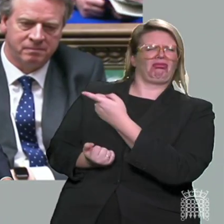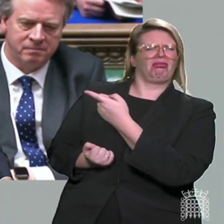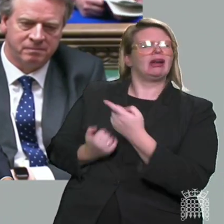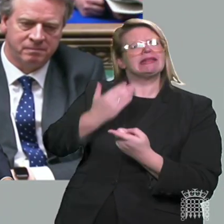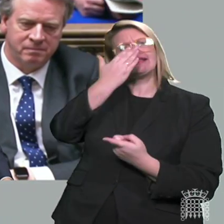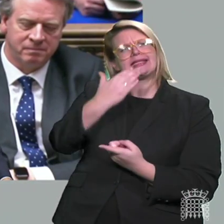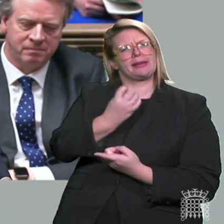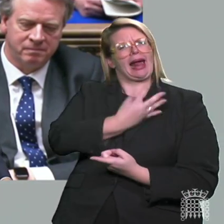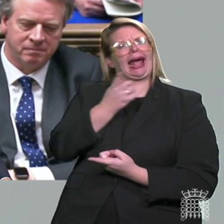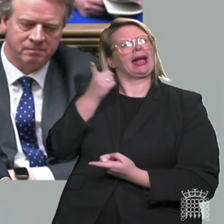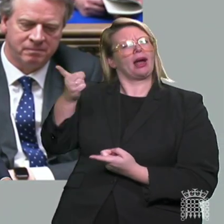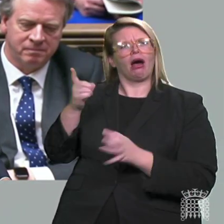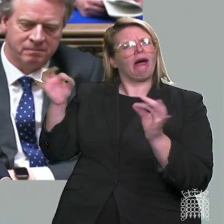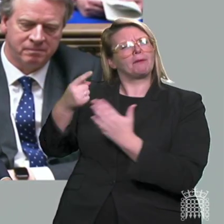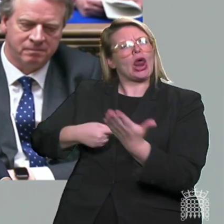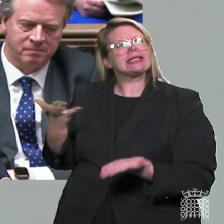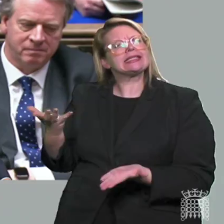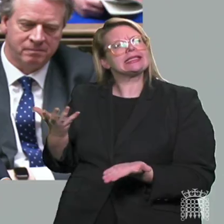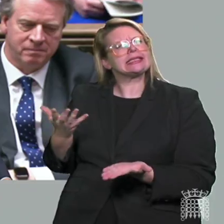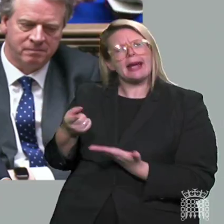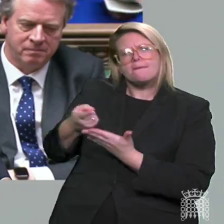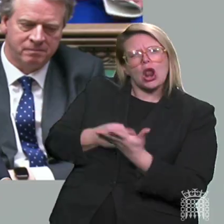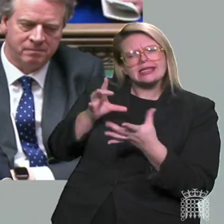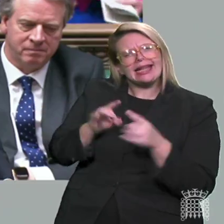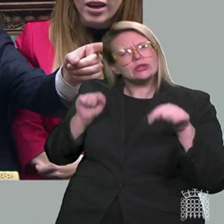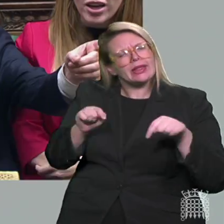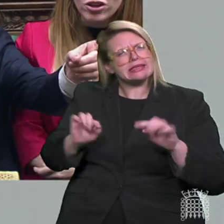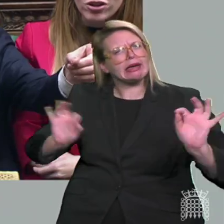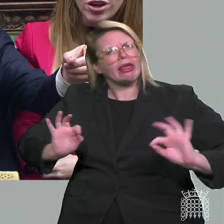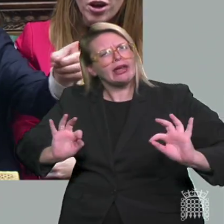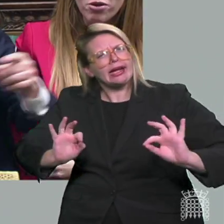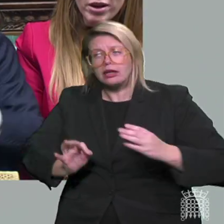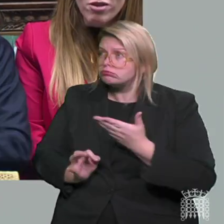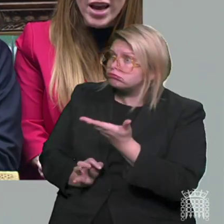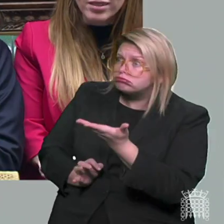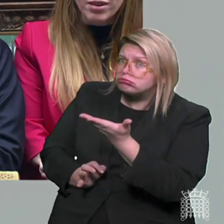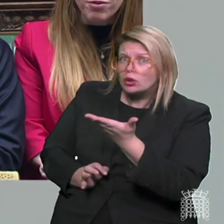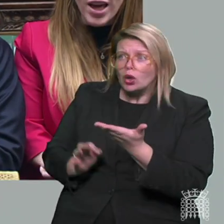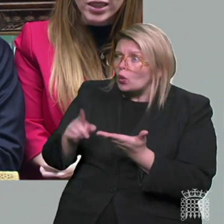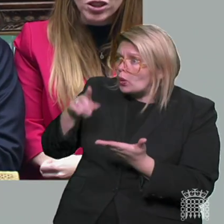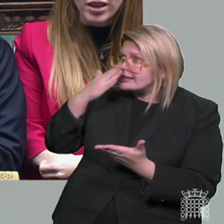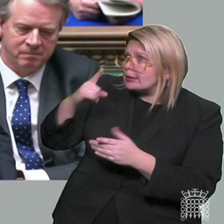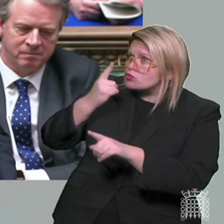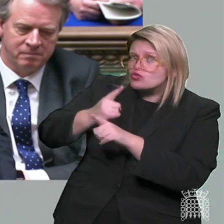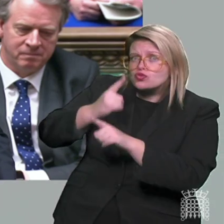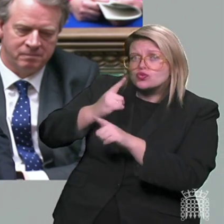The right honourable and learned Gentleman simply does not have a policy when it comes to this question.